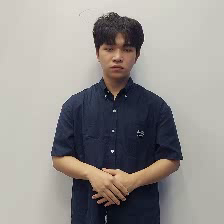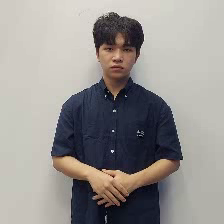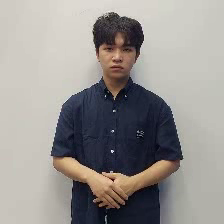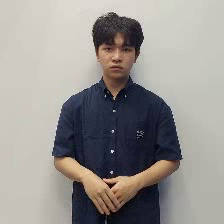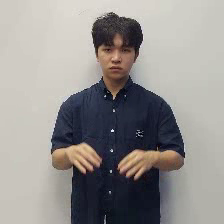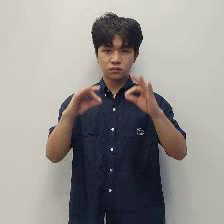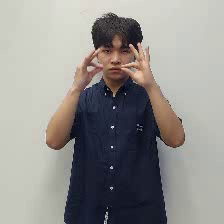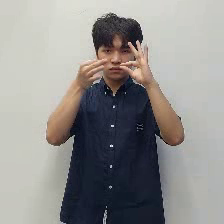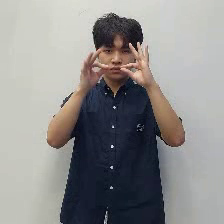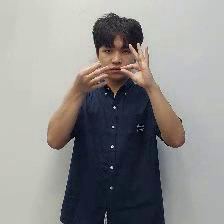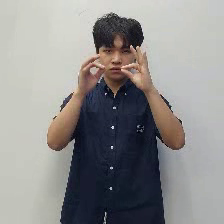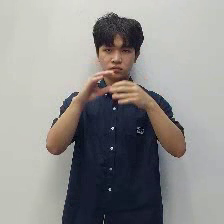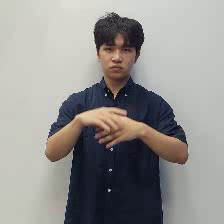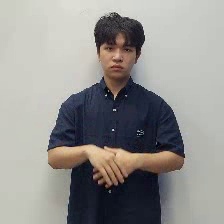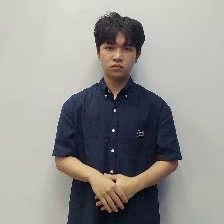Rau